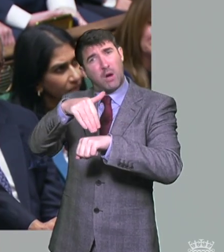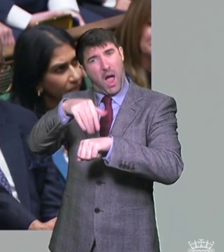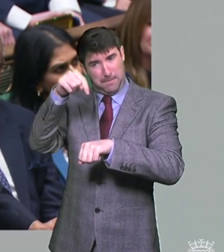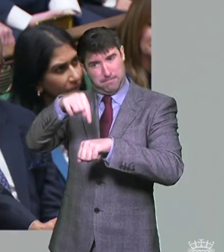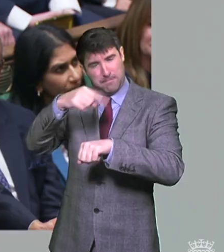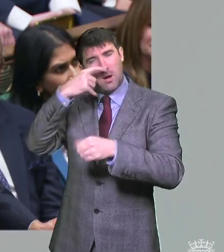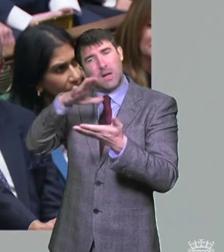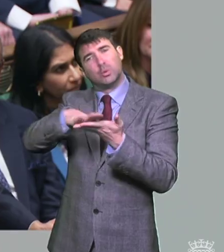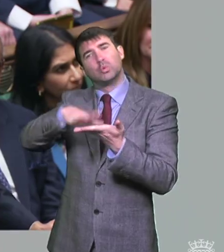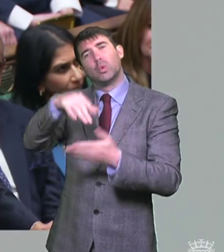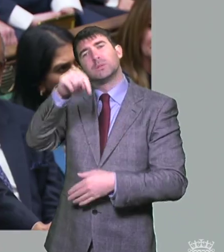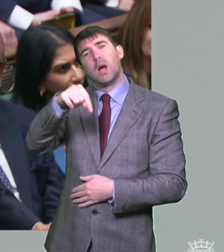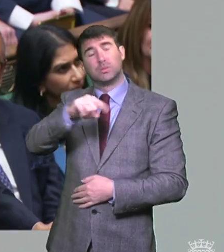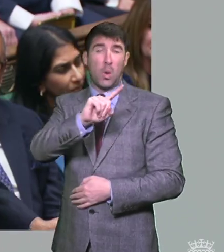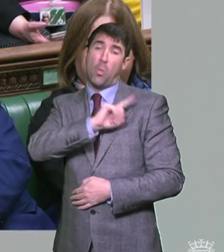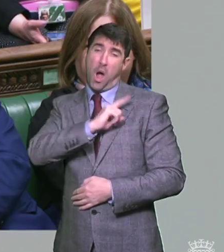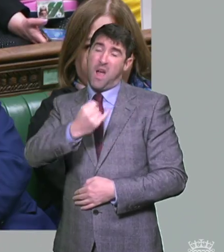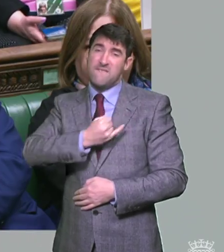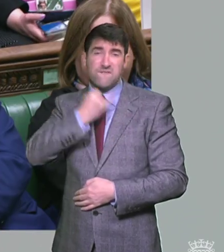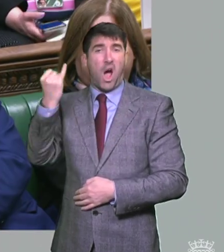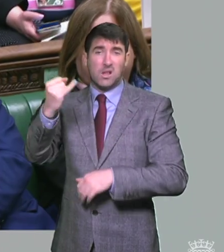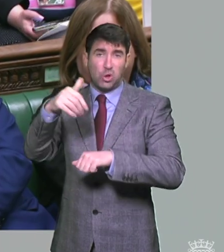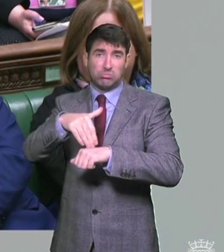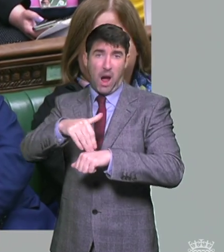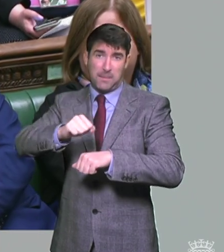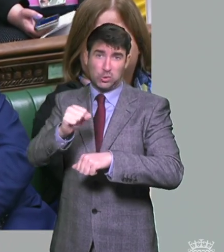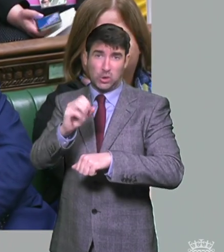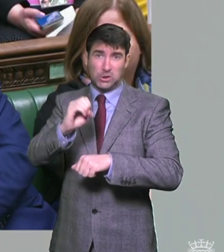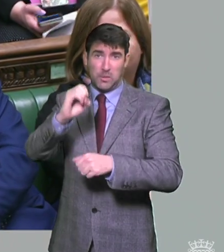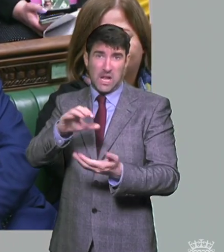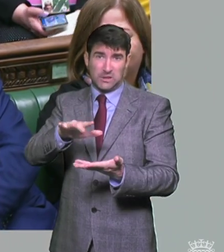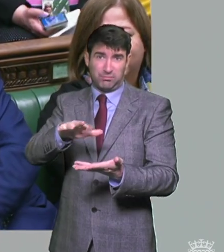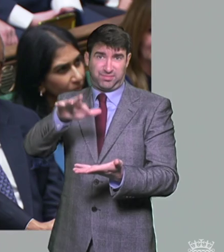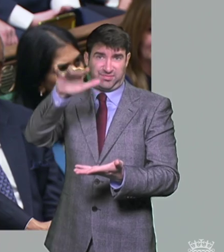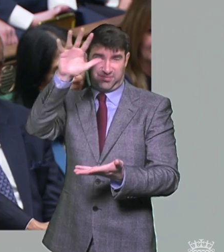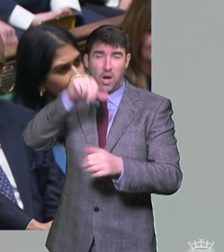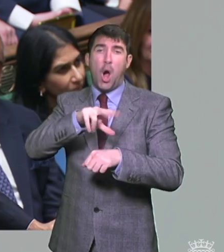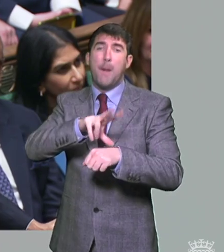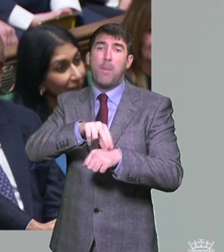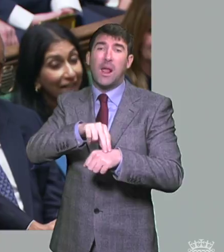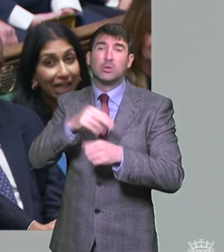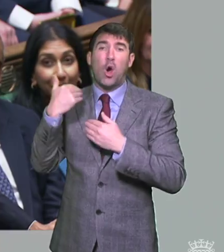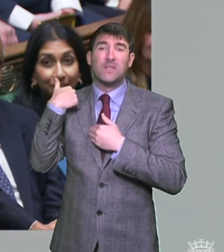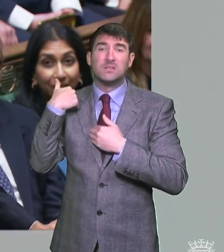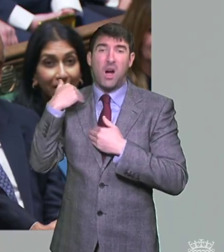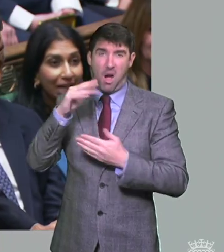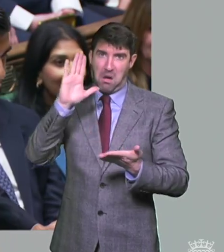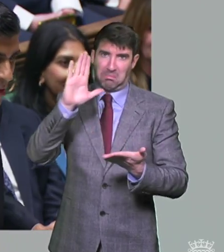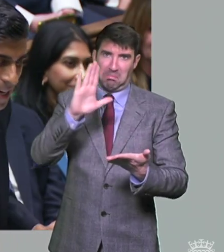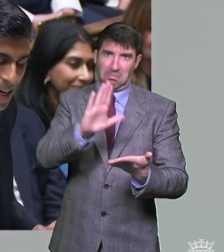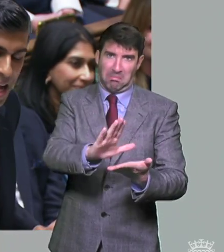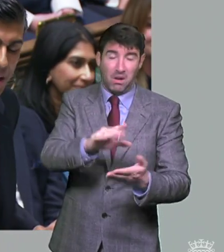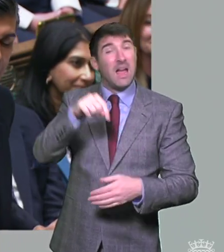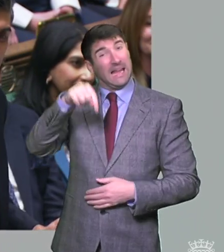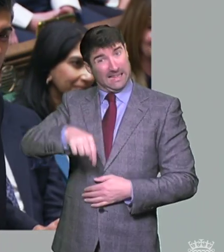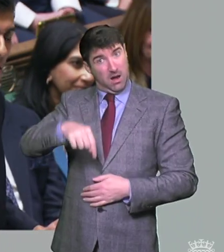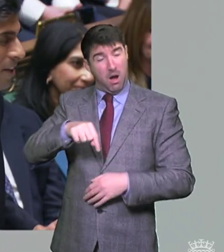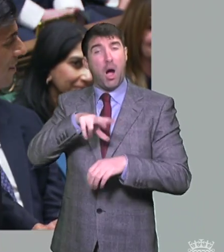The right honourable Gentleman will know that violent crime is rising in Scotland and police numbers are falling, whereas we are increasing police numbers here.